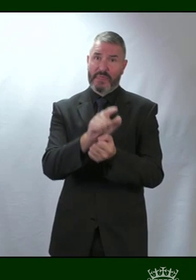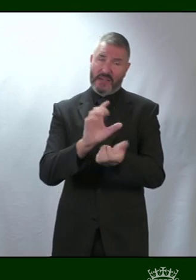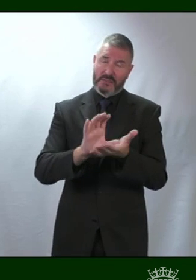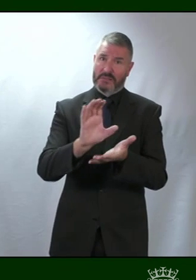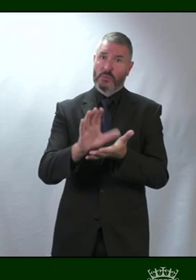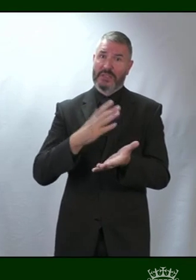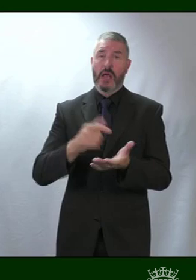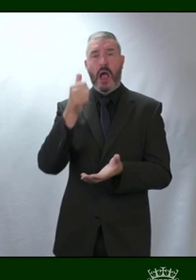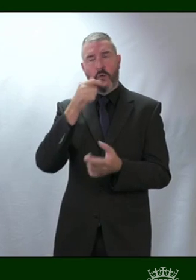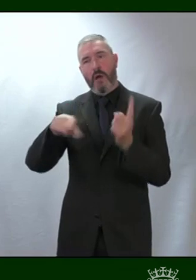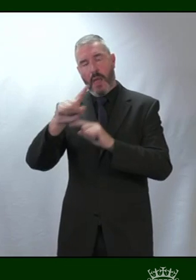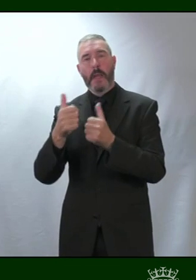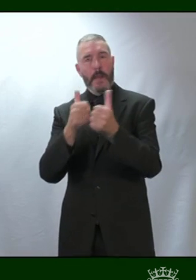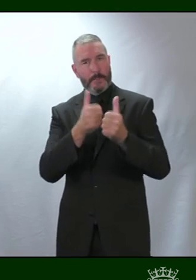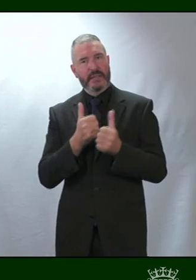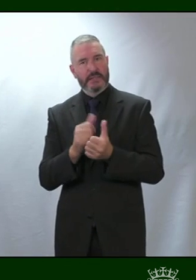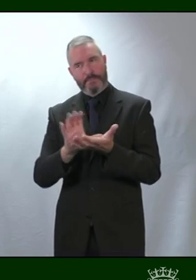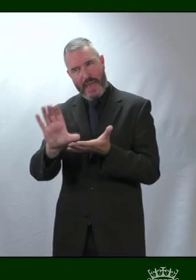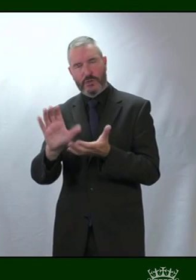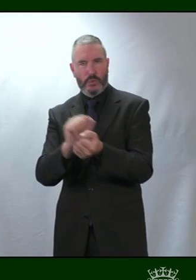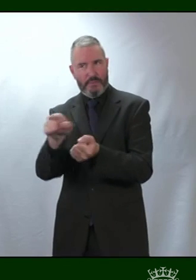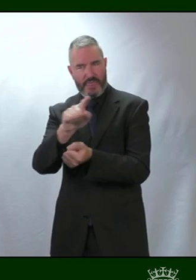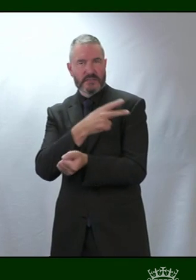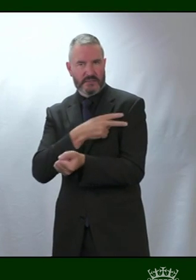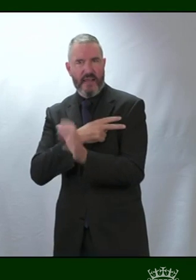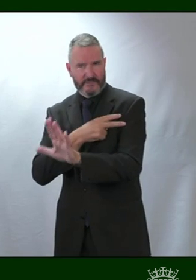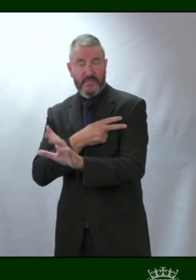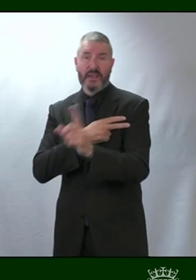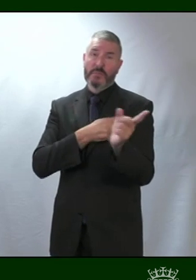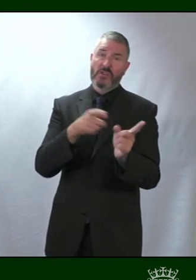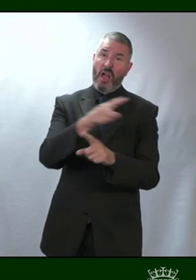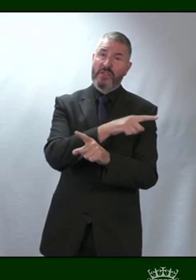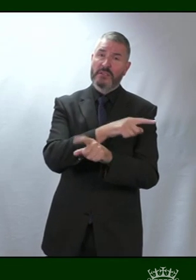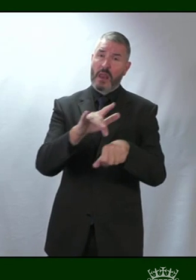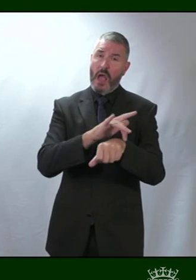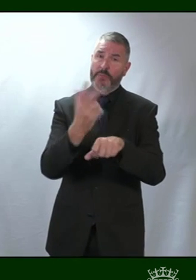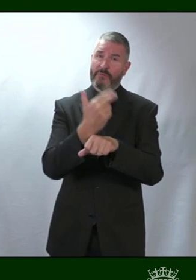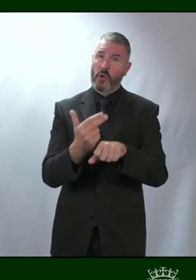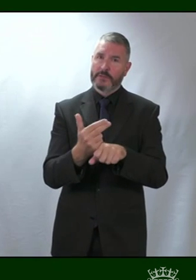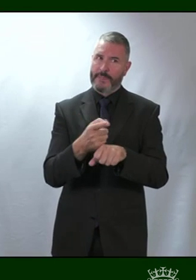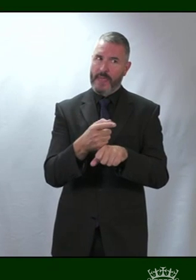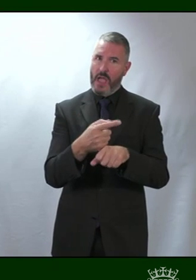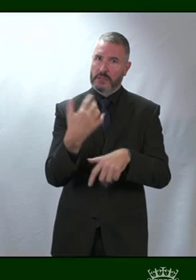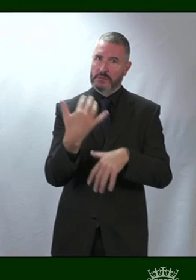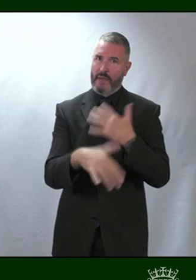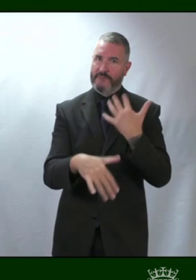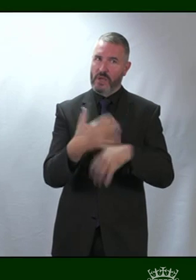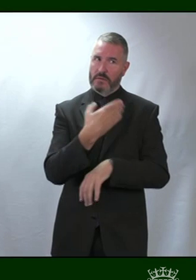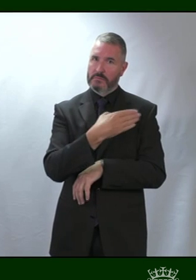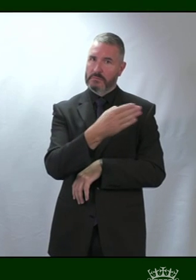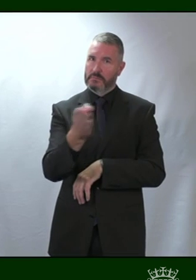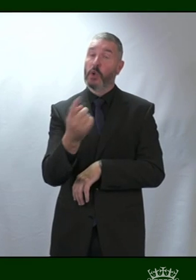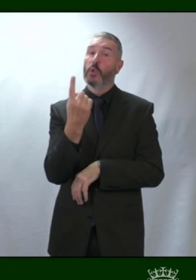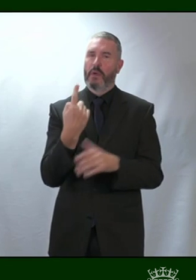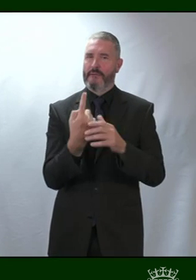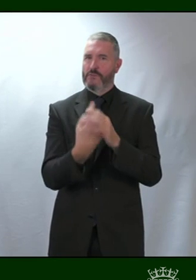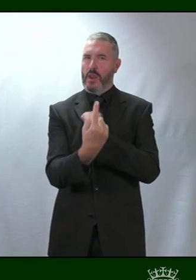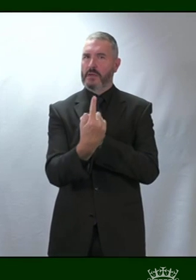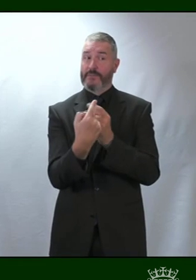We have had the furlough and other job retention schemes, but those who have fallen through the cracks are the freelancers.